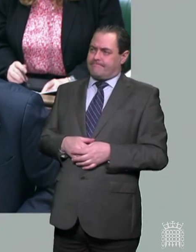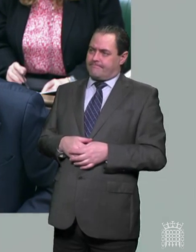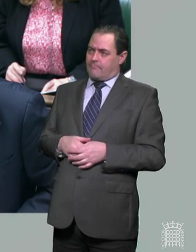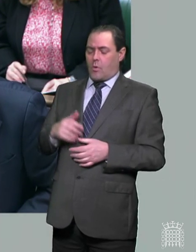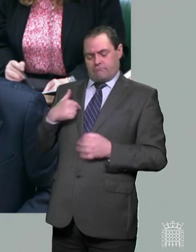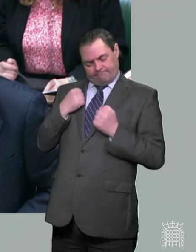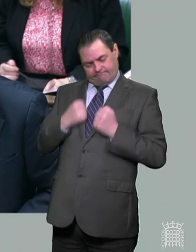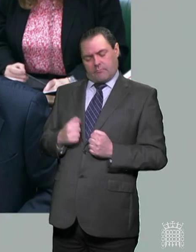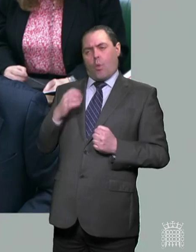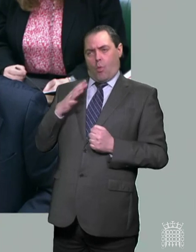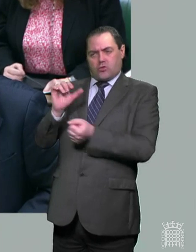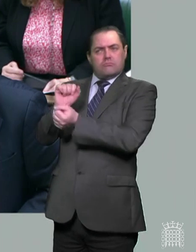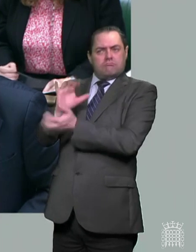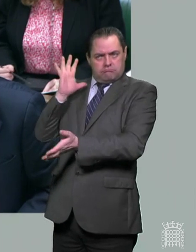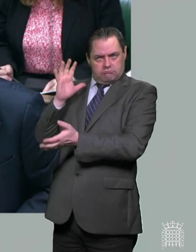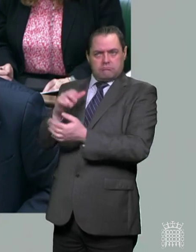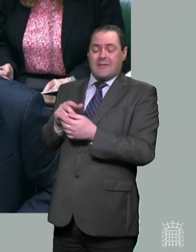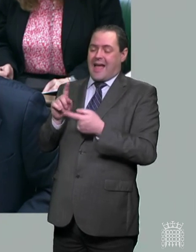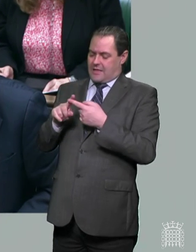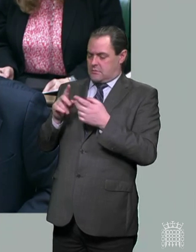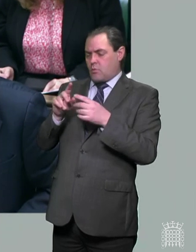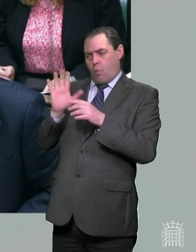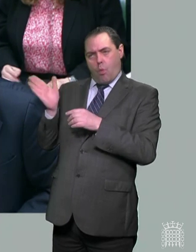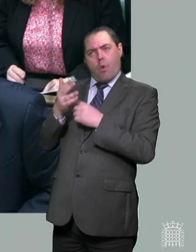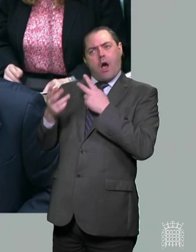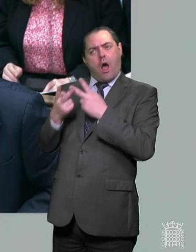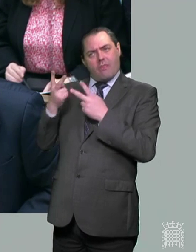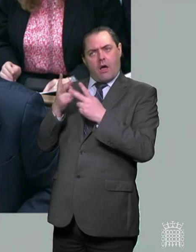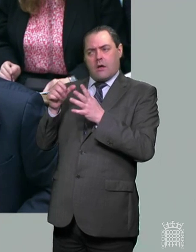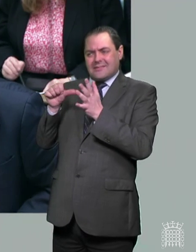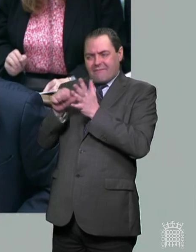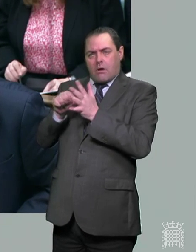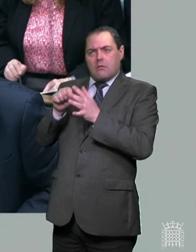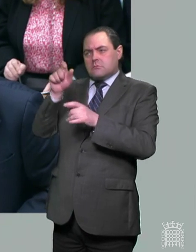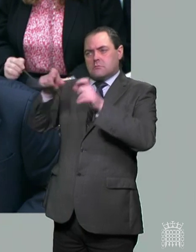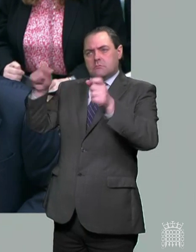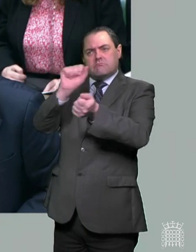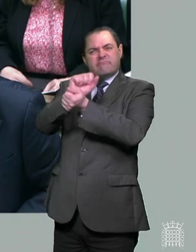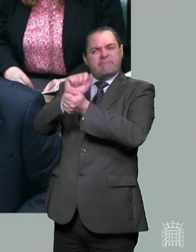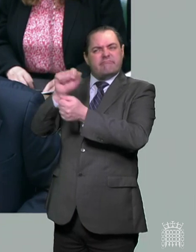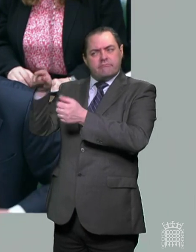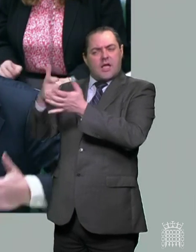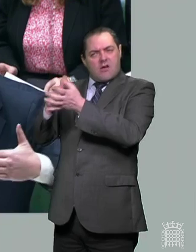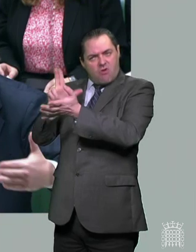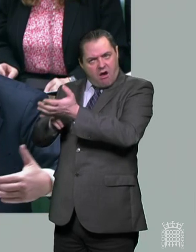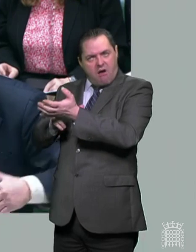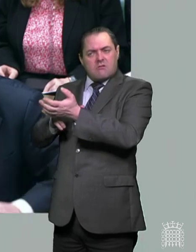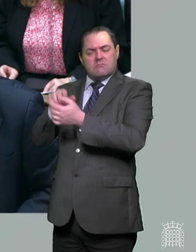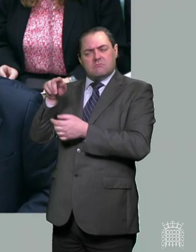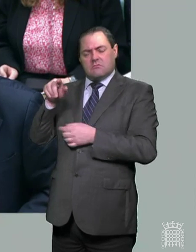We remain committed to securing the release of Nazanin and all the very difficult consular cases that we have in Iran.